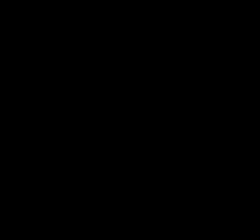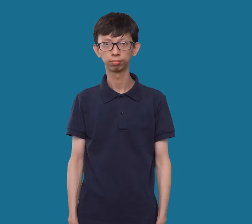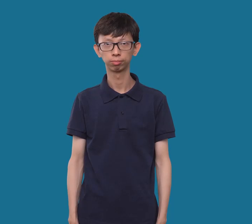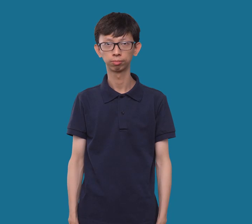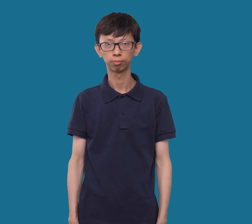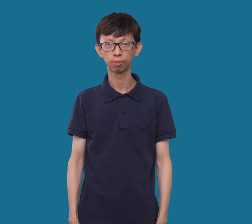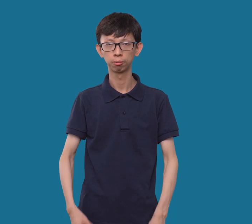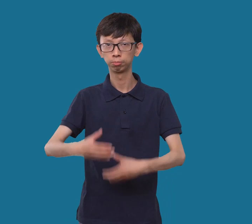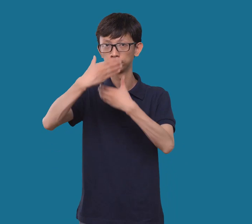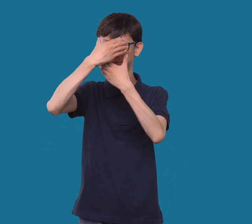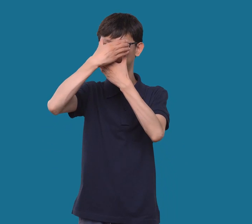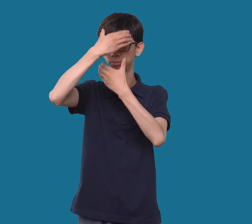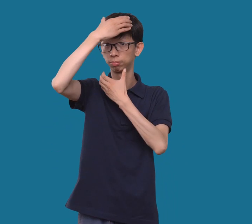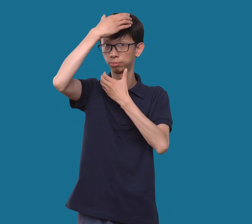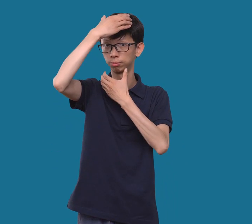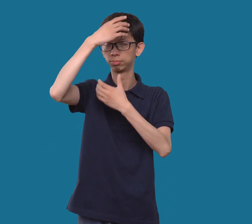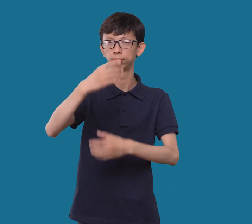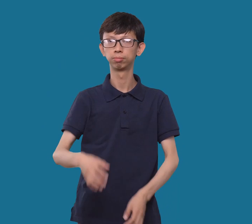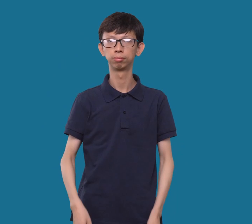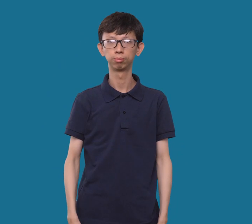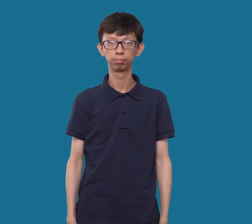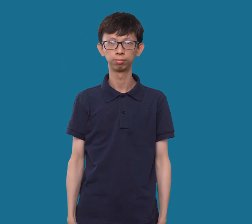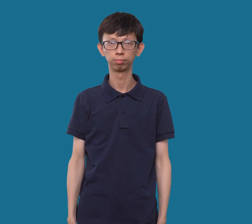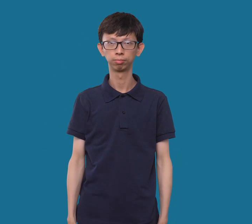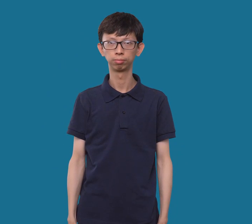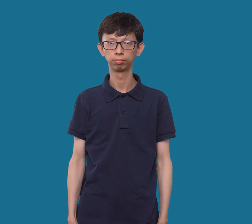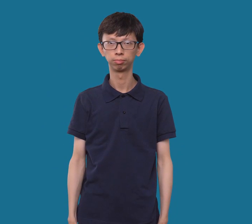mặt dài